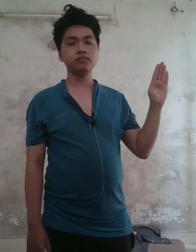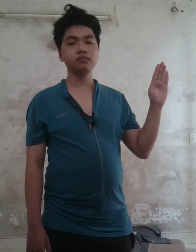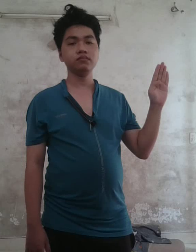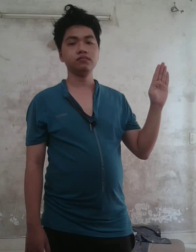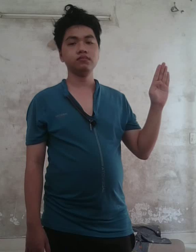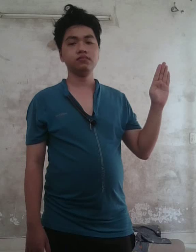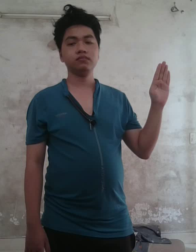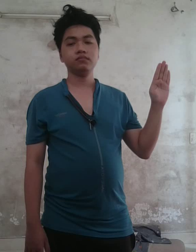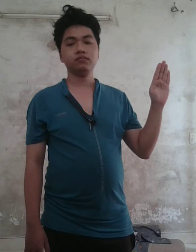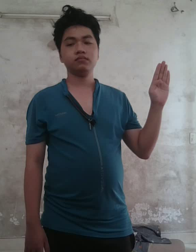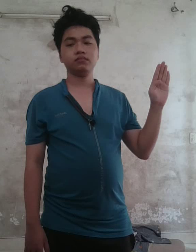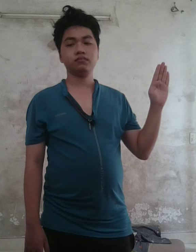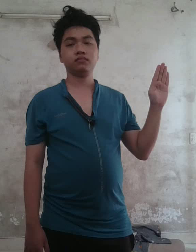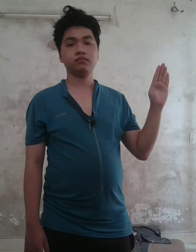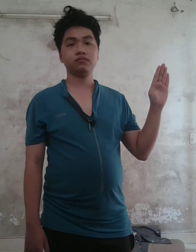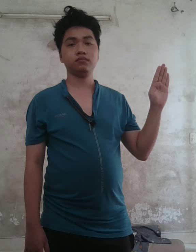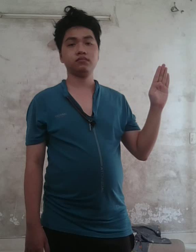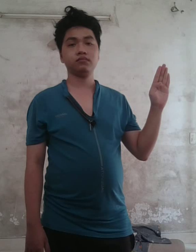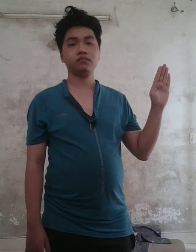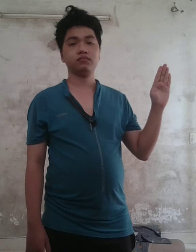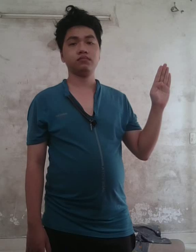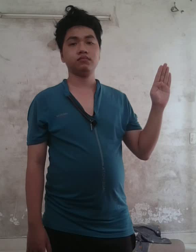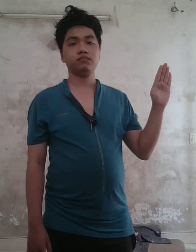b